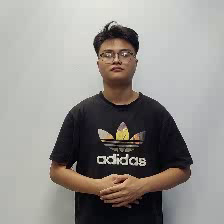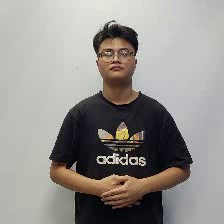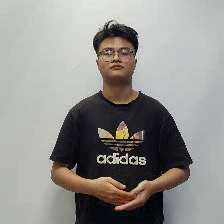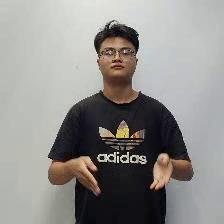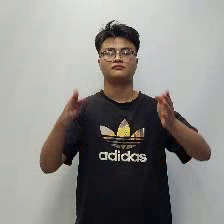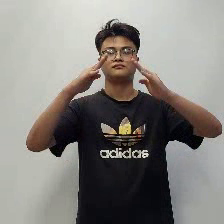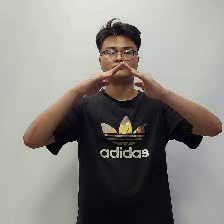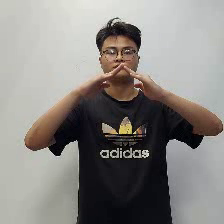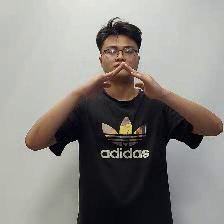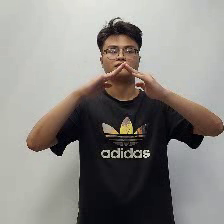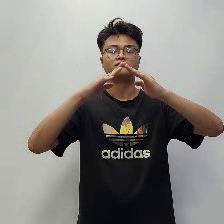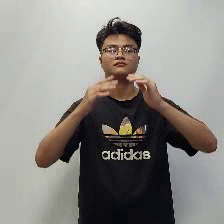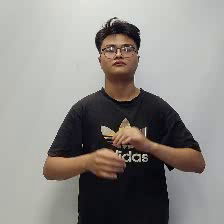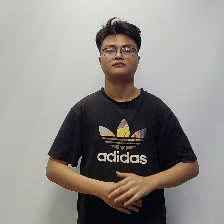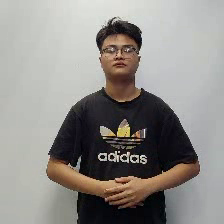Nhà